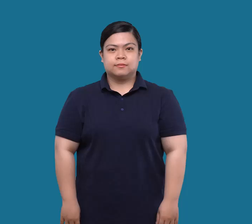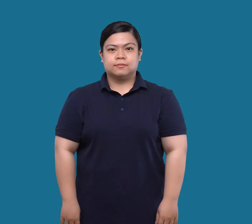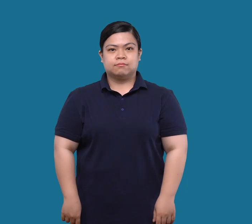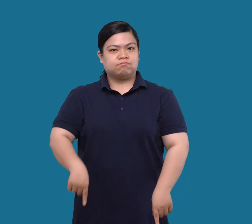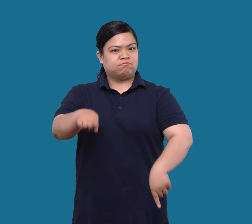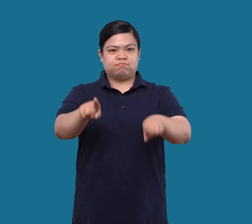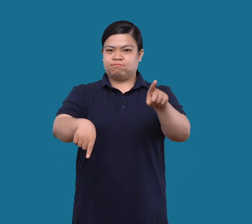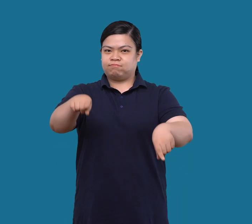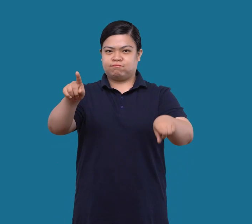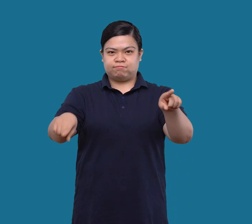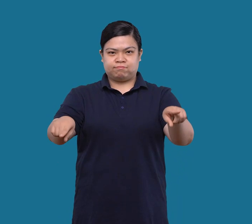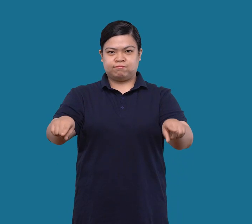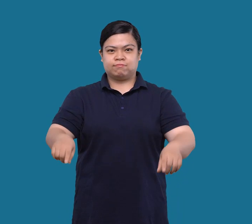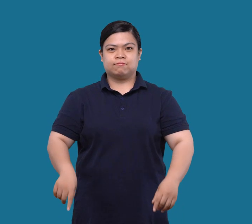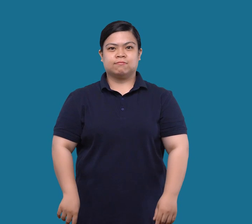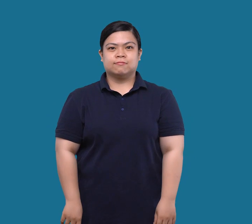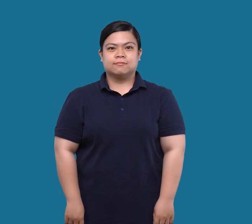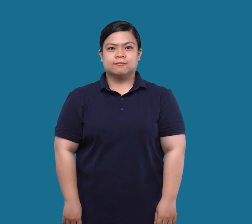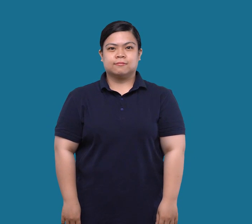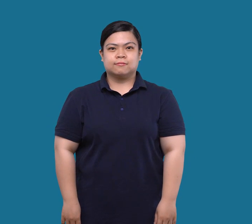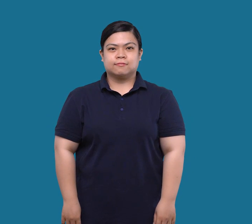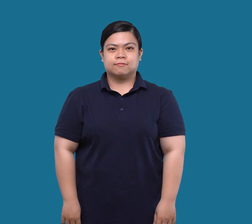phân biệt